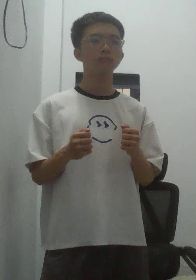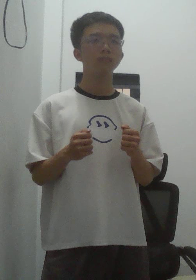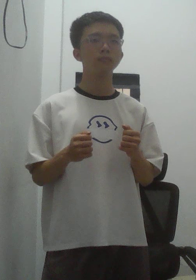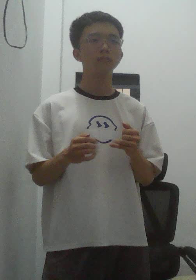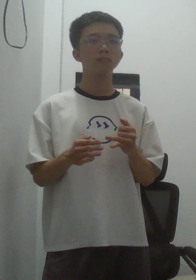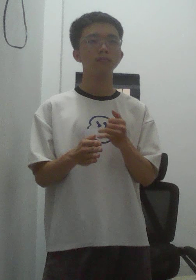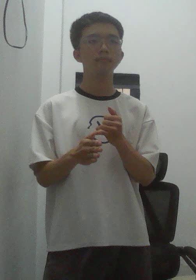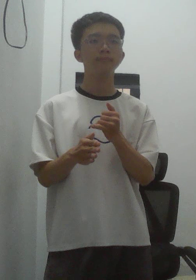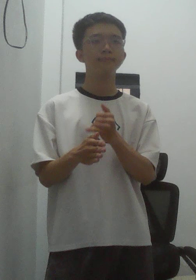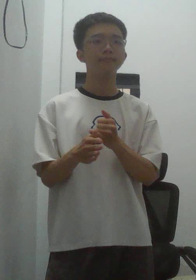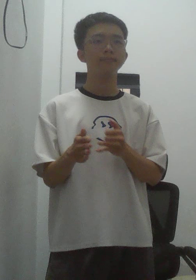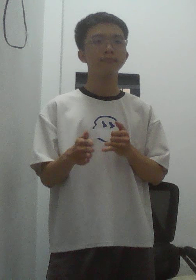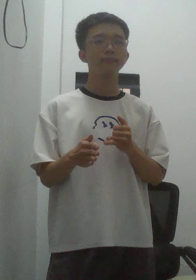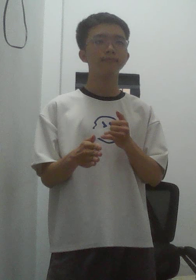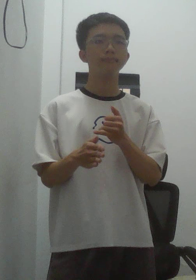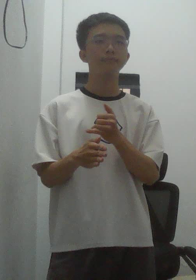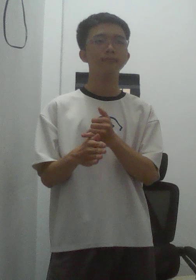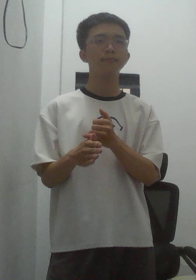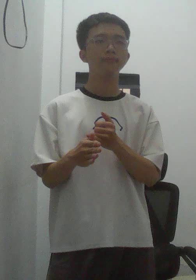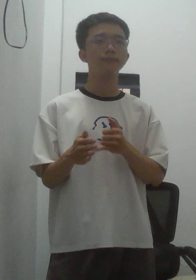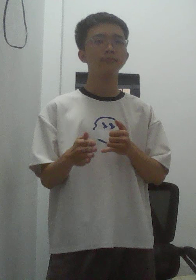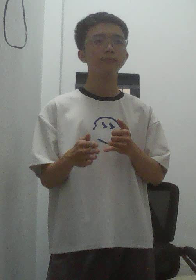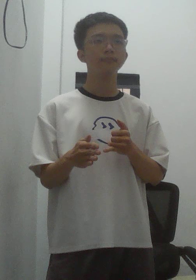cuoi thang